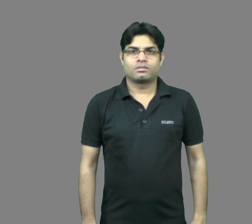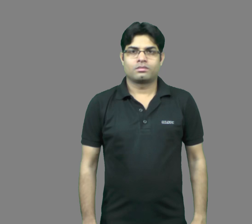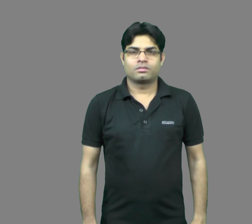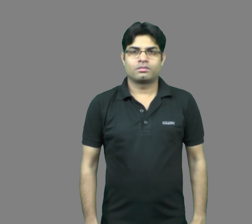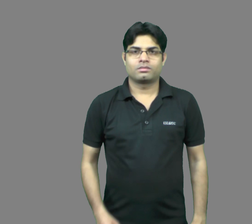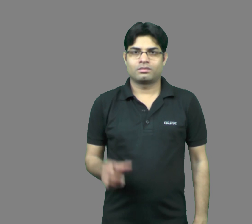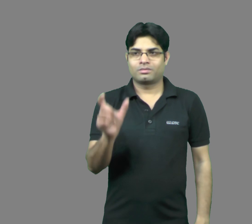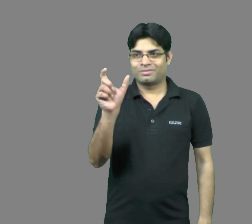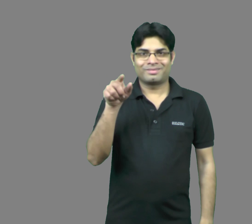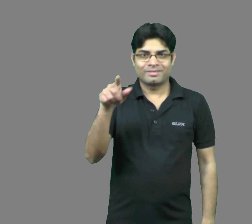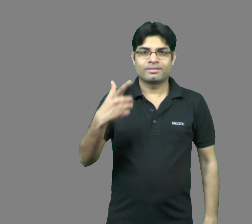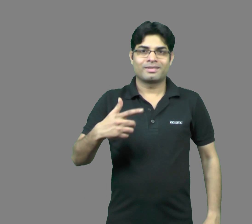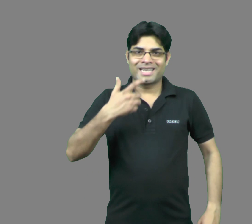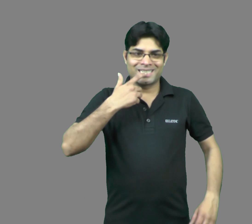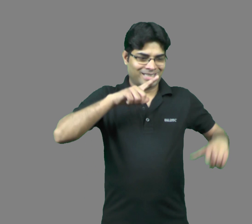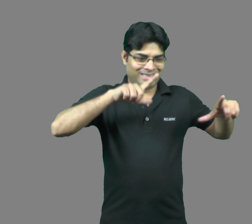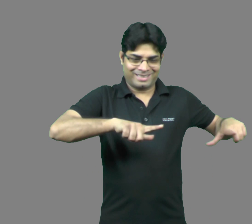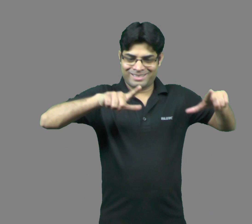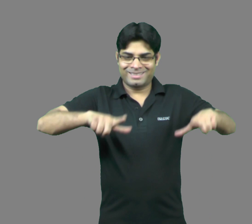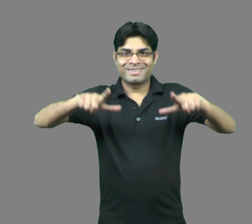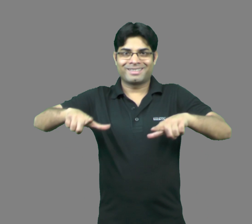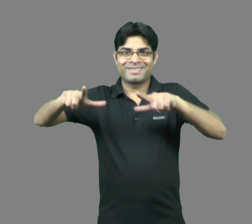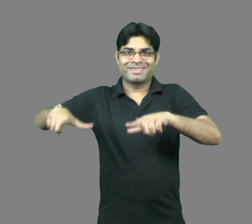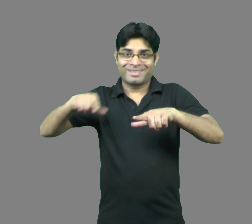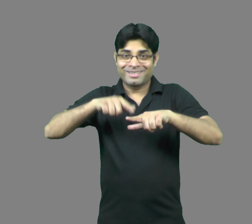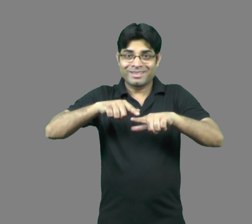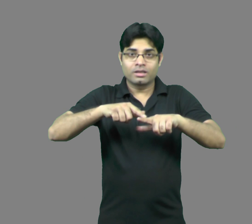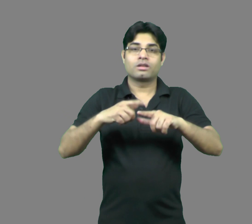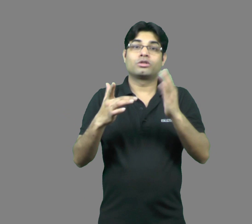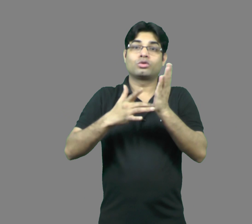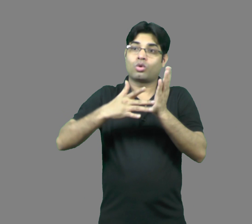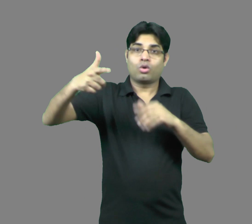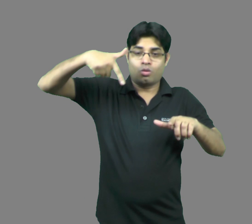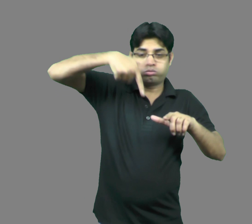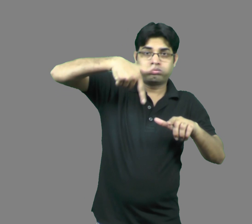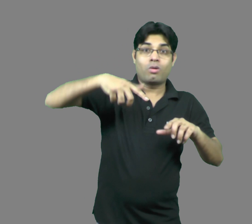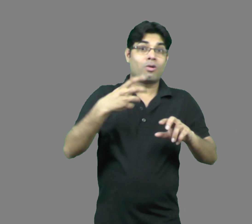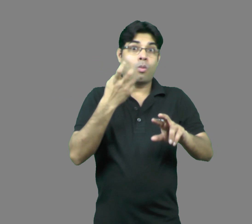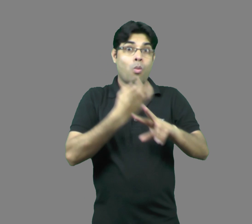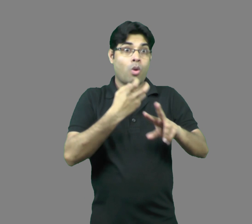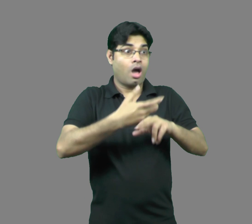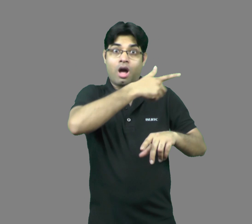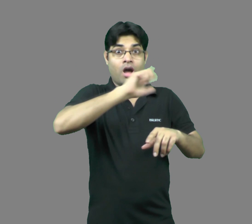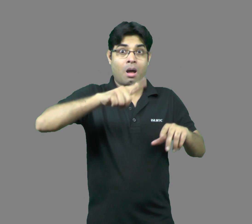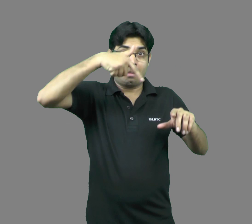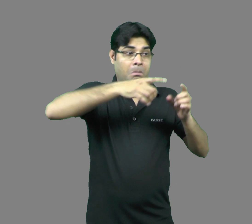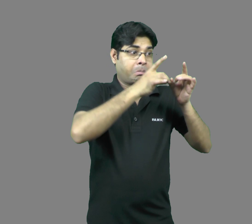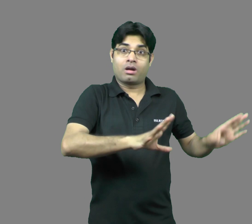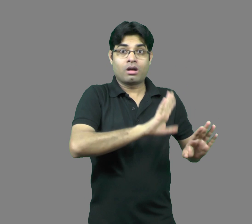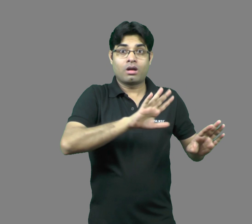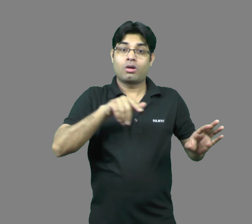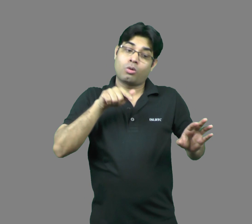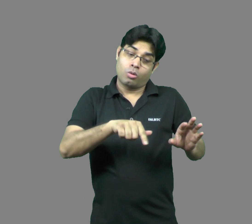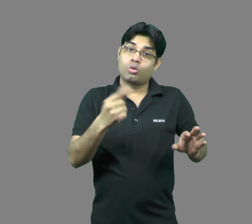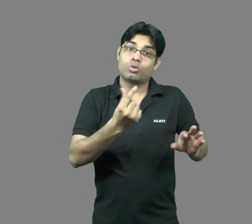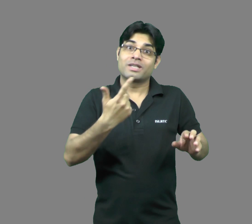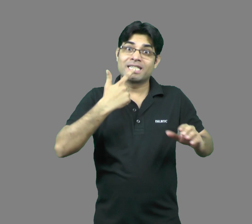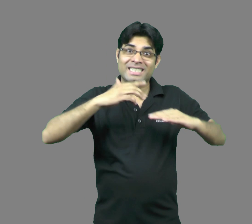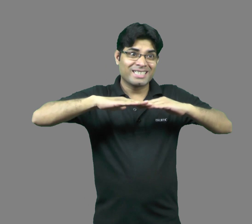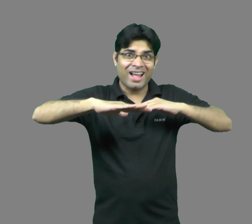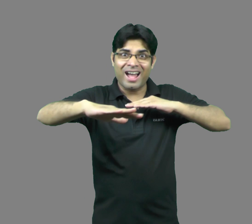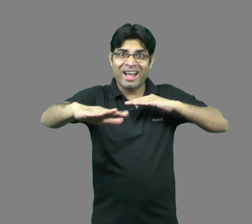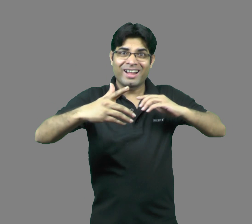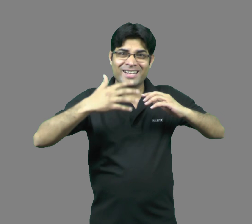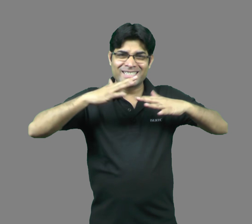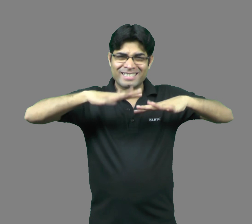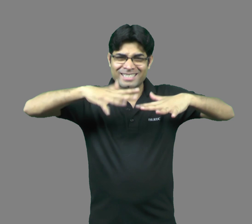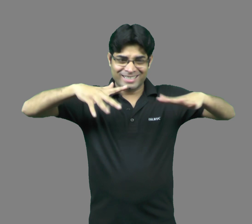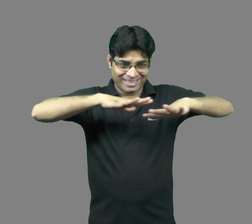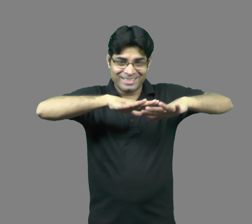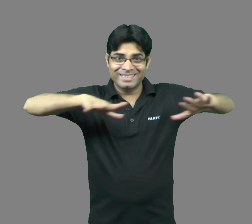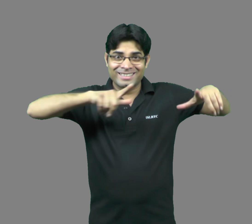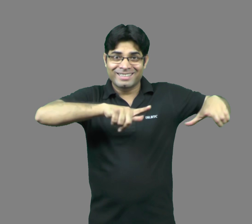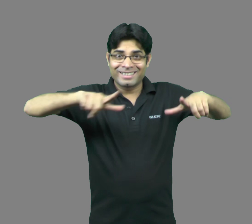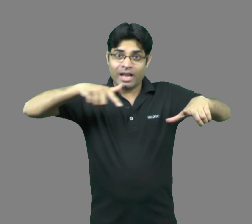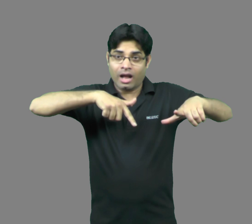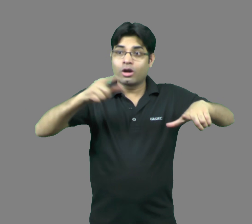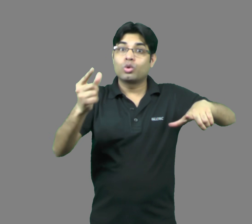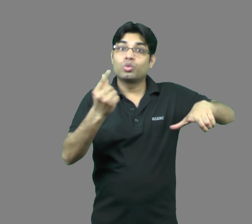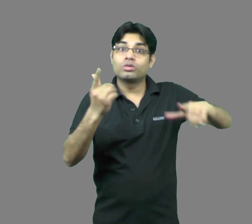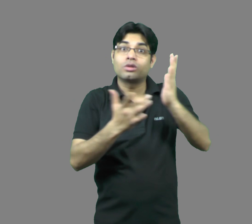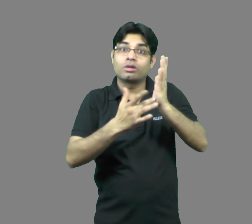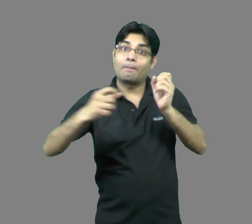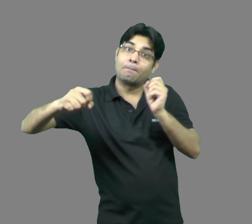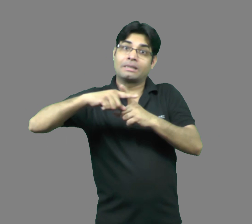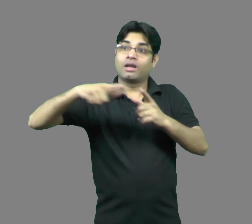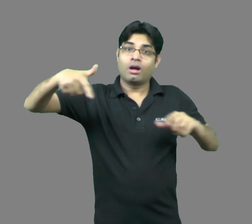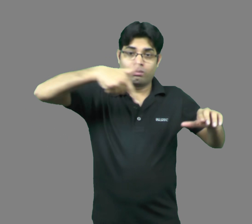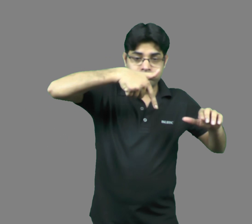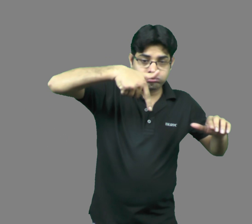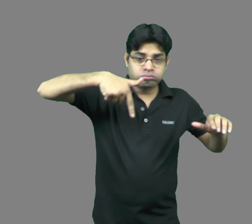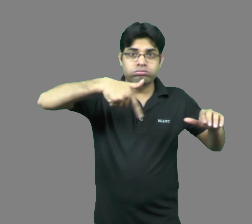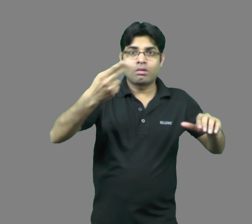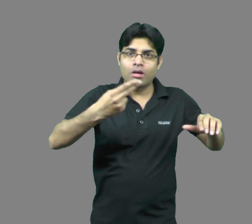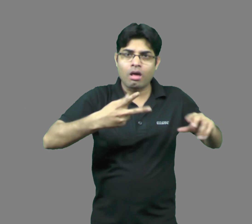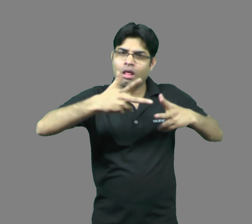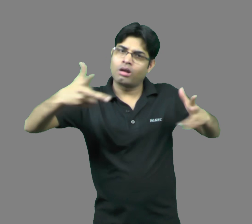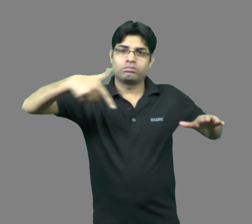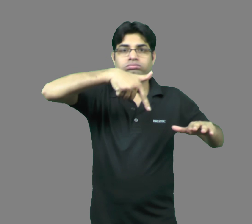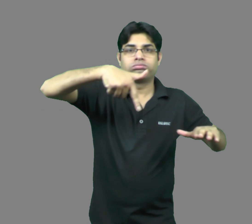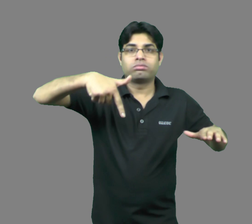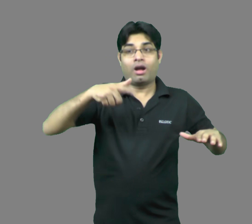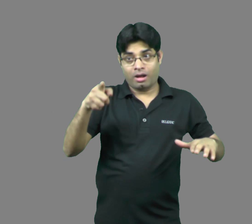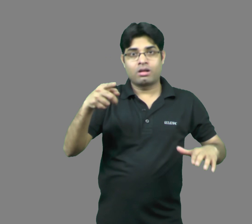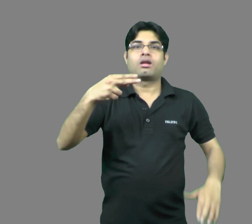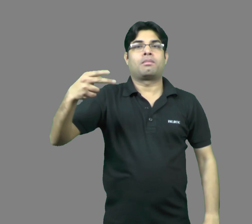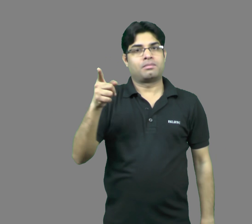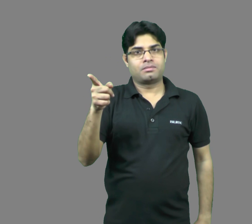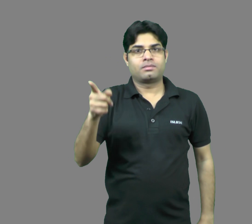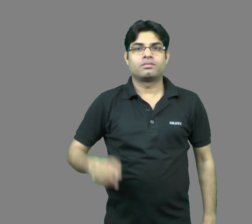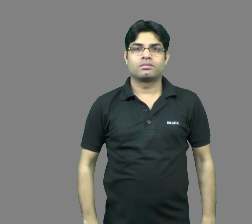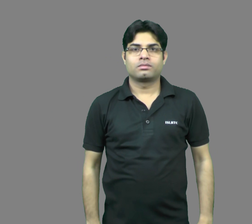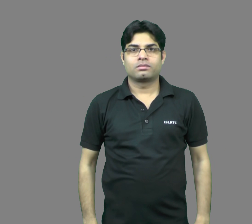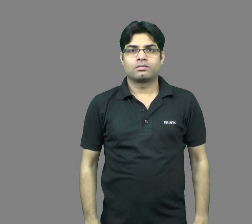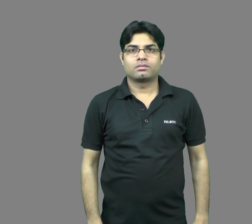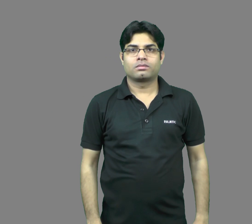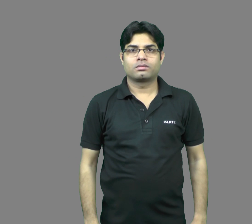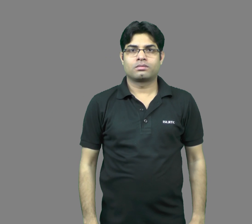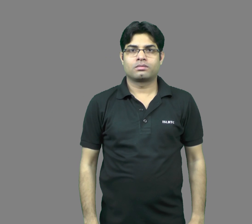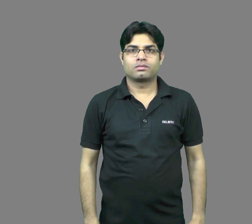Marble Engraving Machine